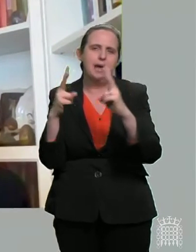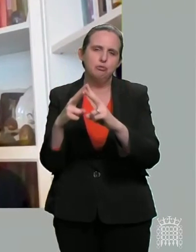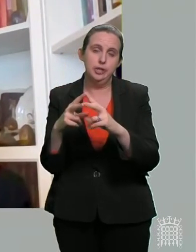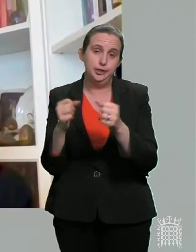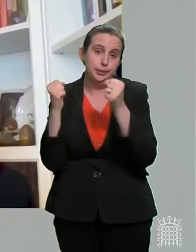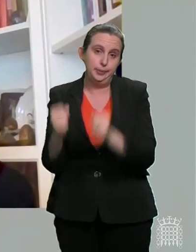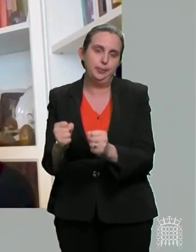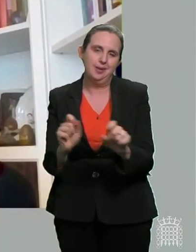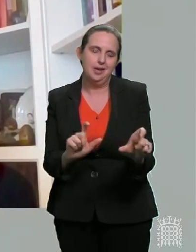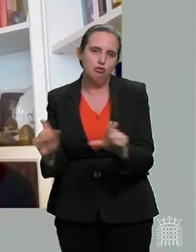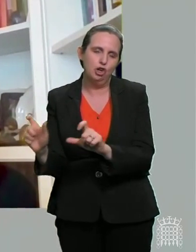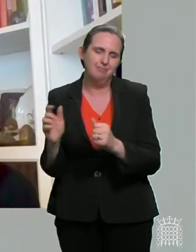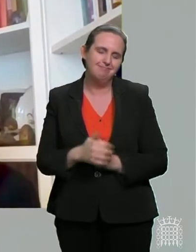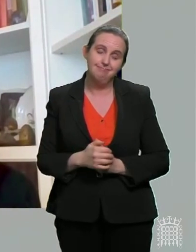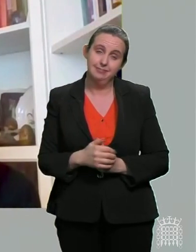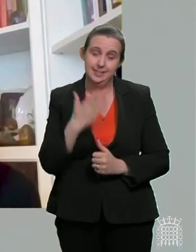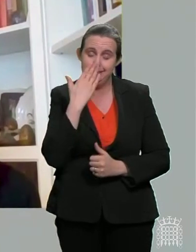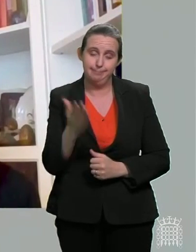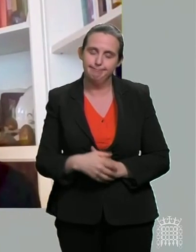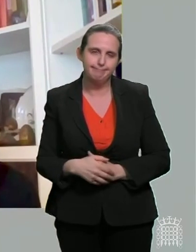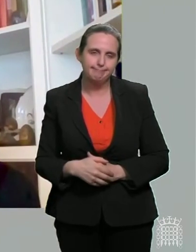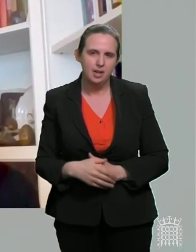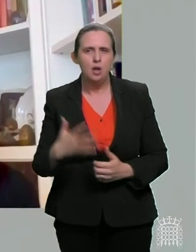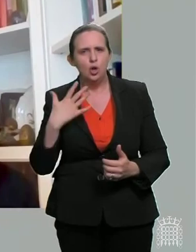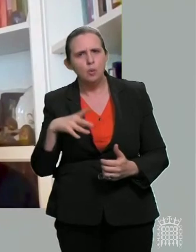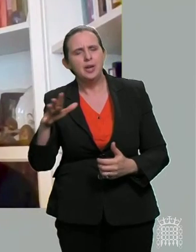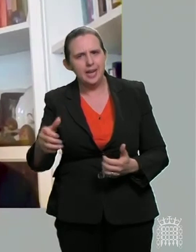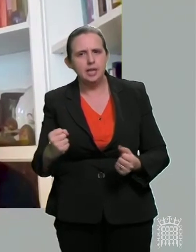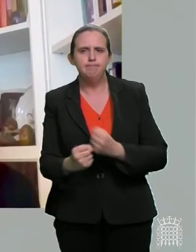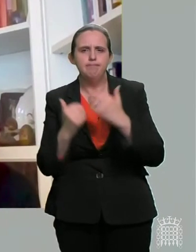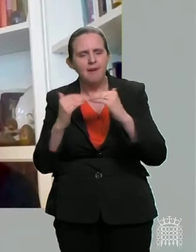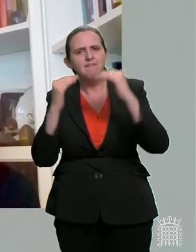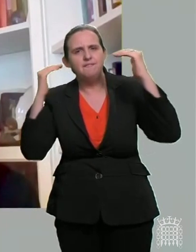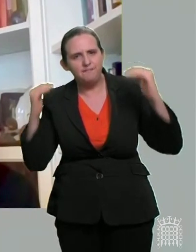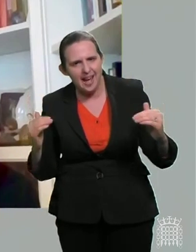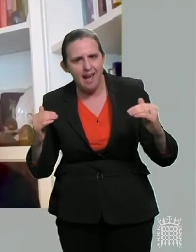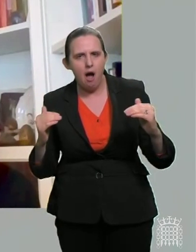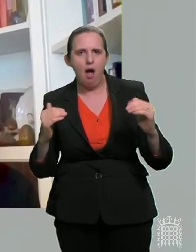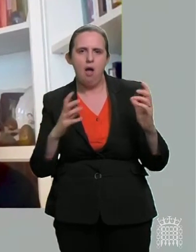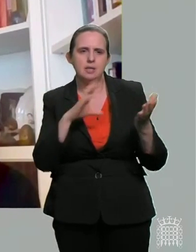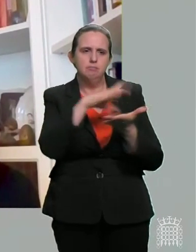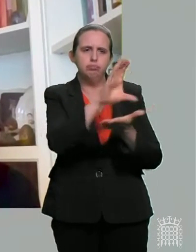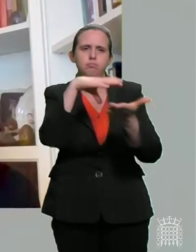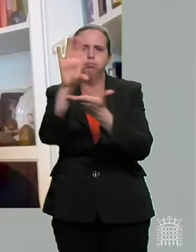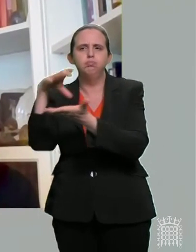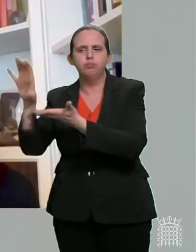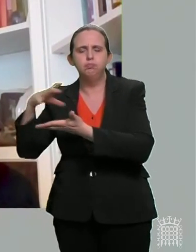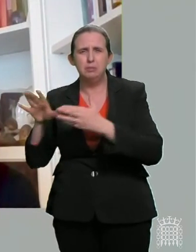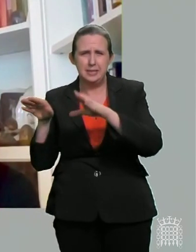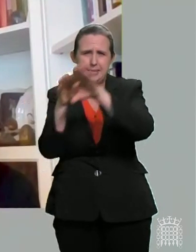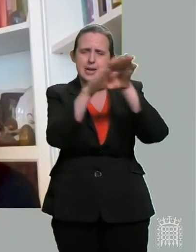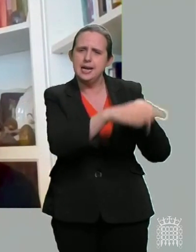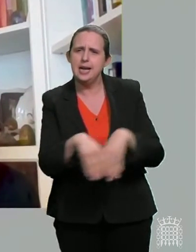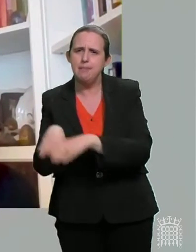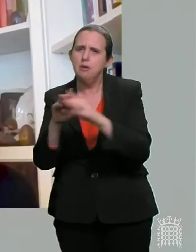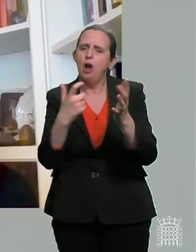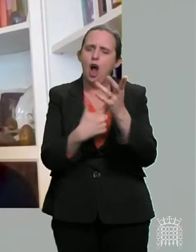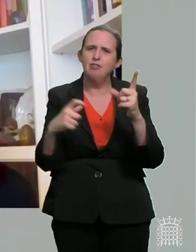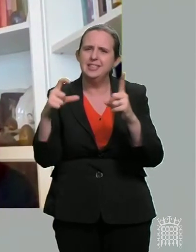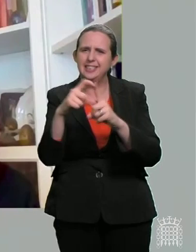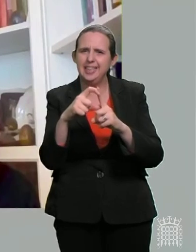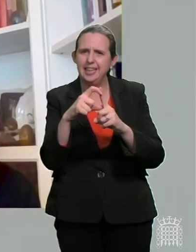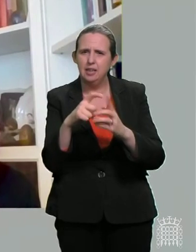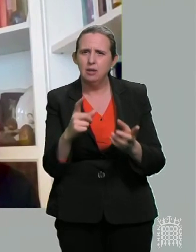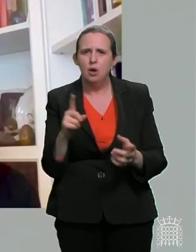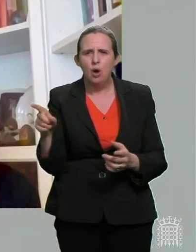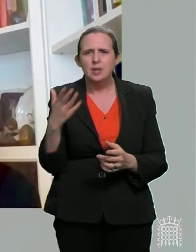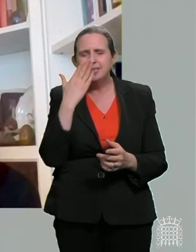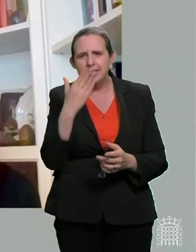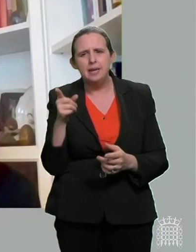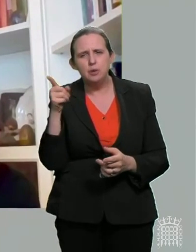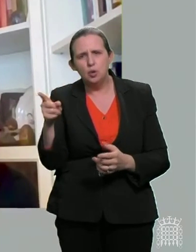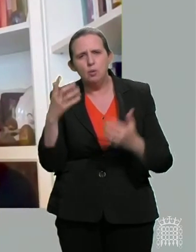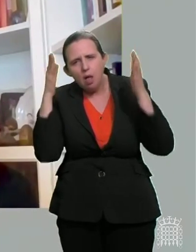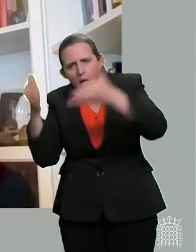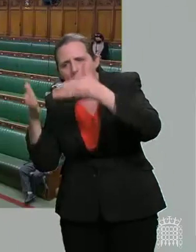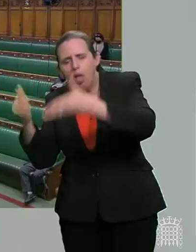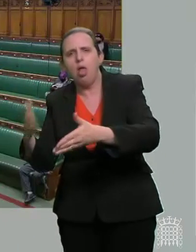Will the Prime Minister now commit to a further devolved R&D funding settlement to the Senedd, or is he content for Westminster’s road map to be Wales’s road to nowhere?